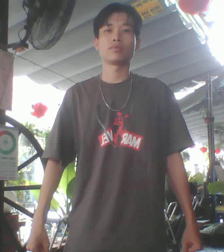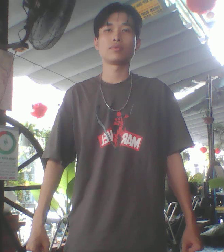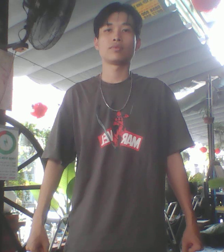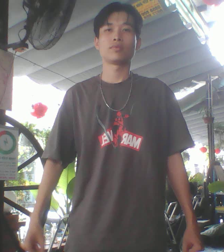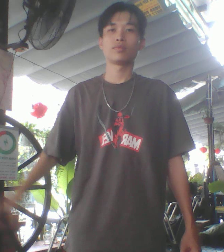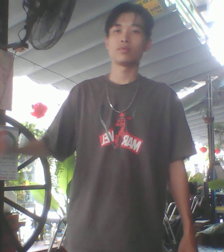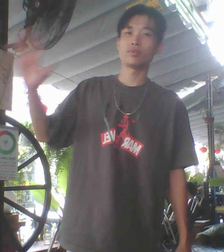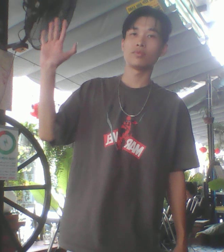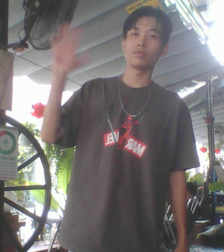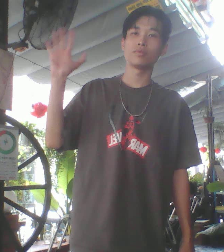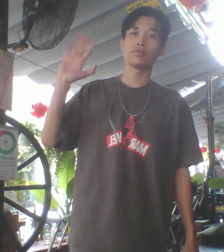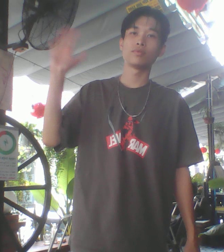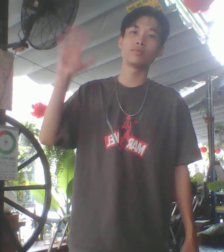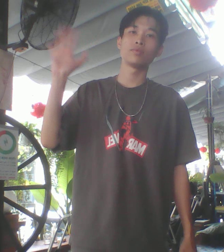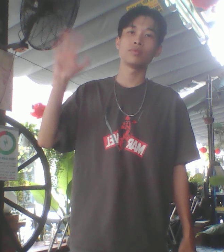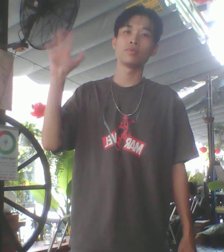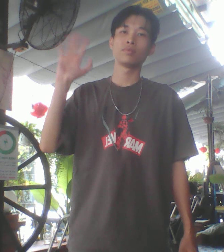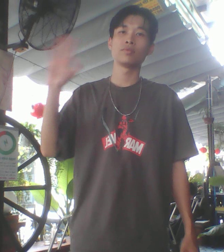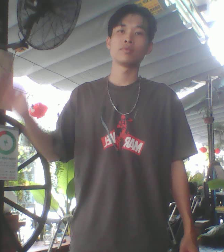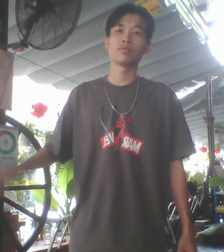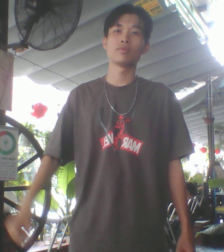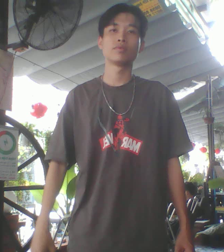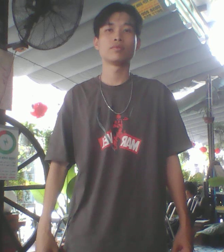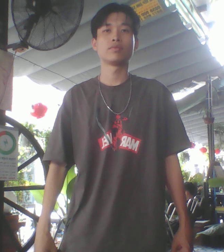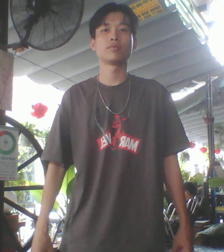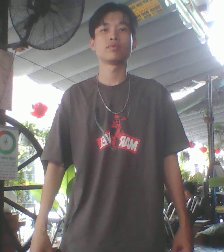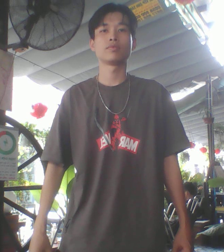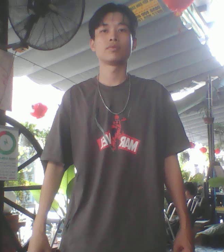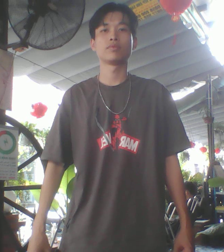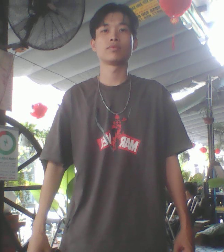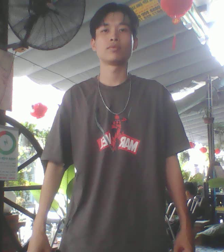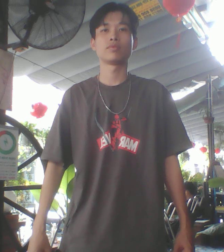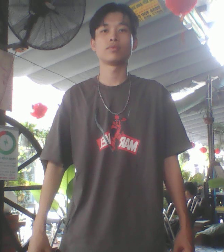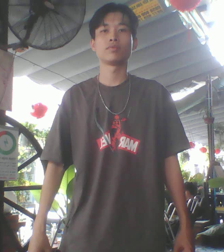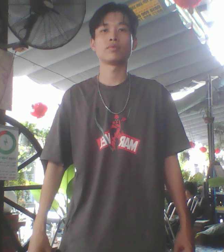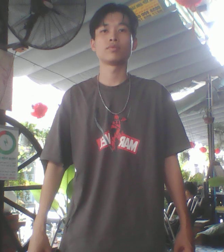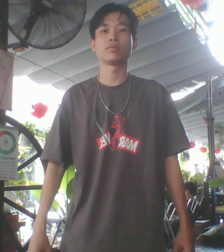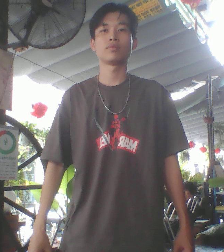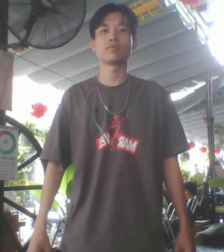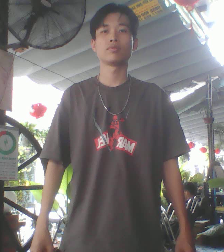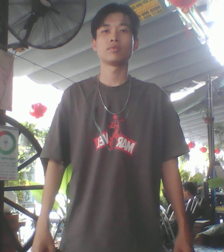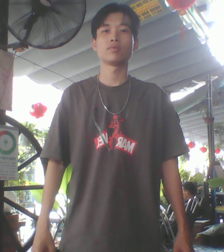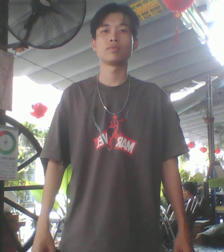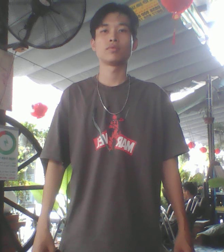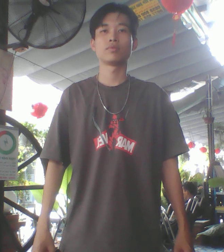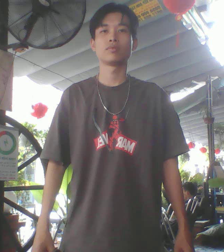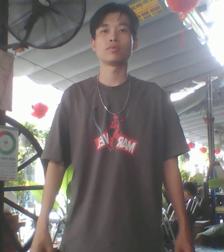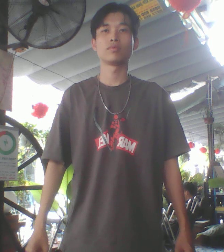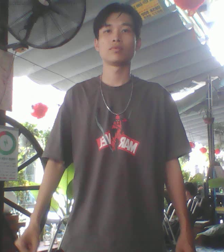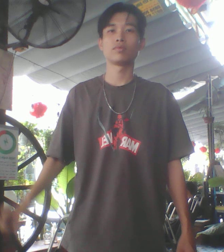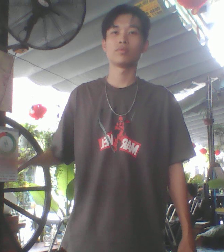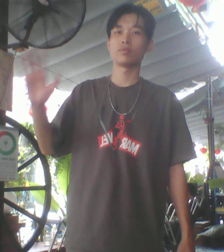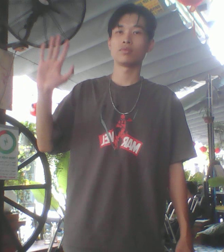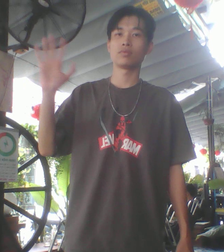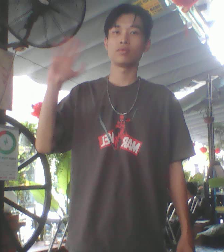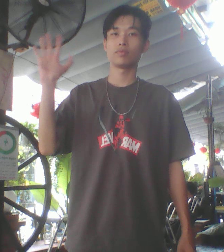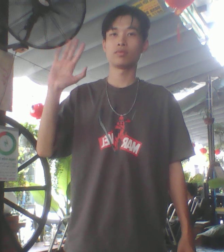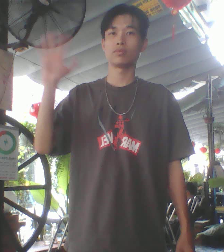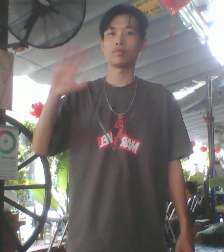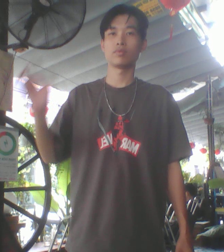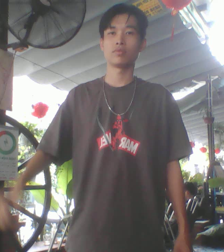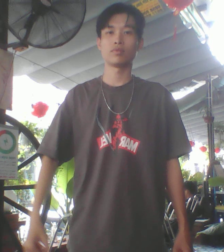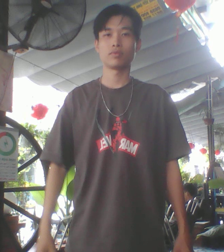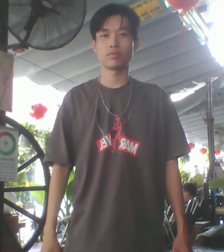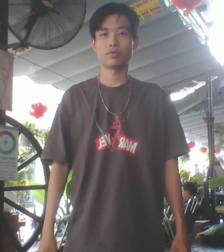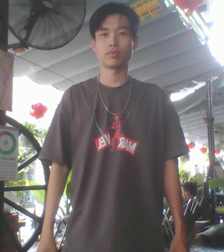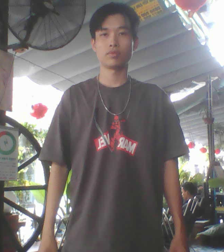xin chao